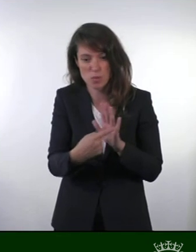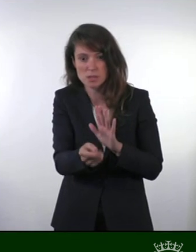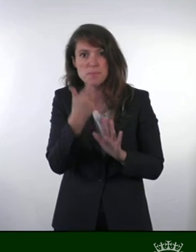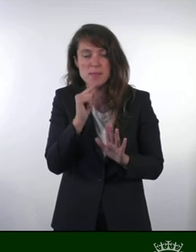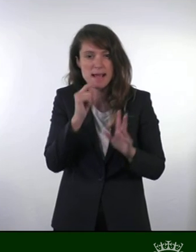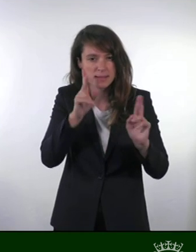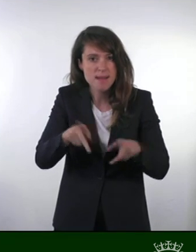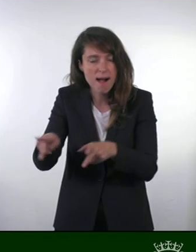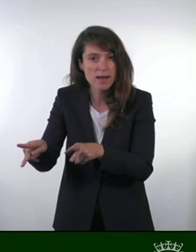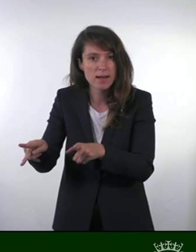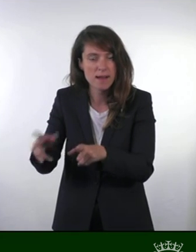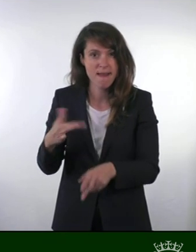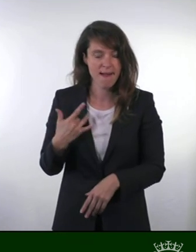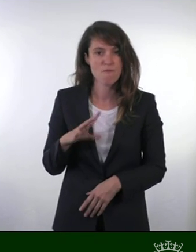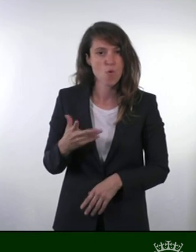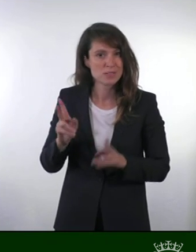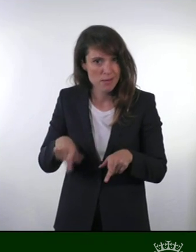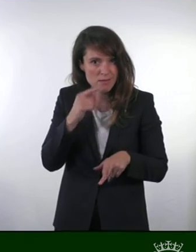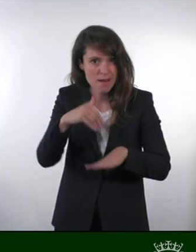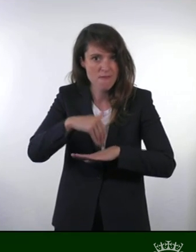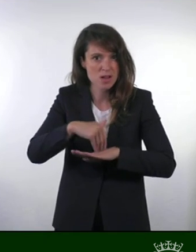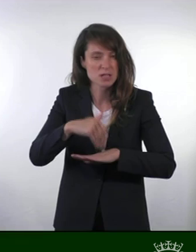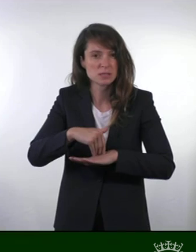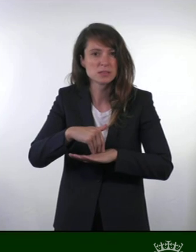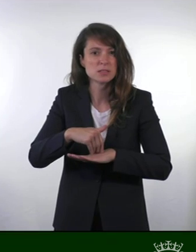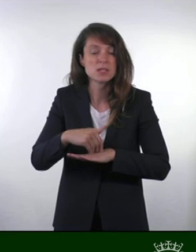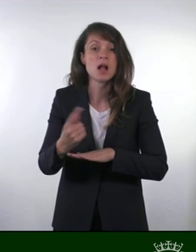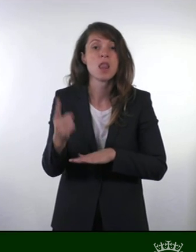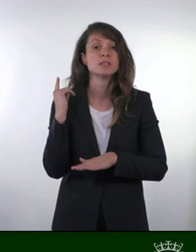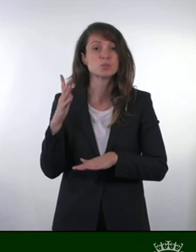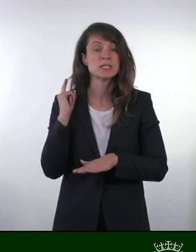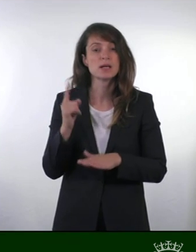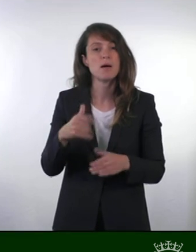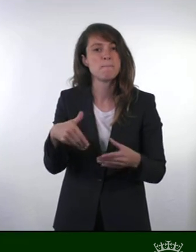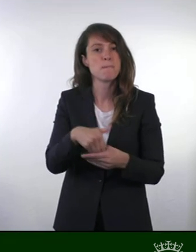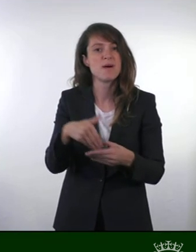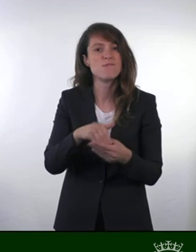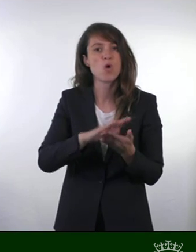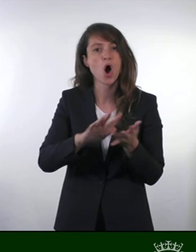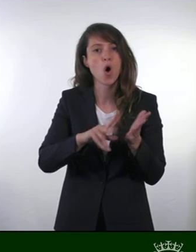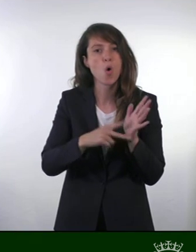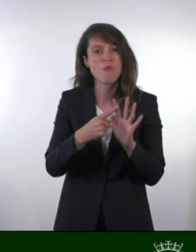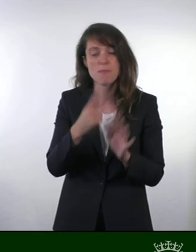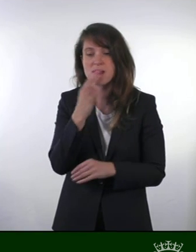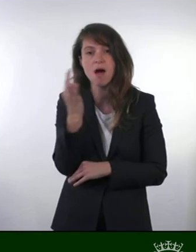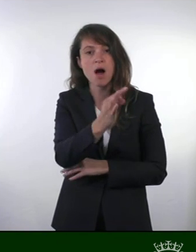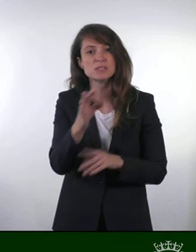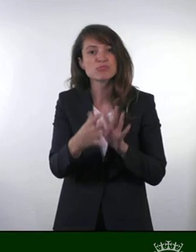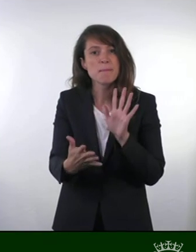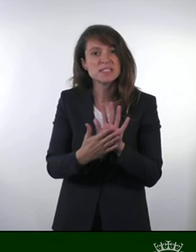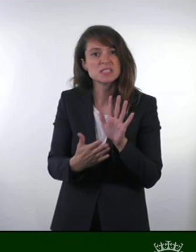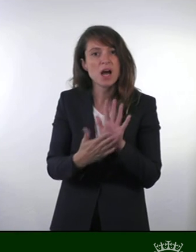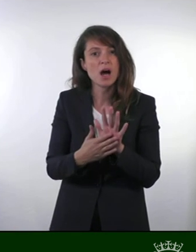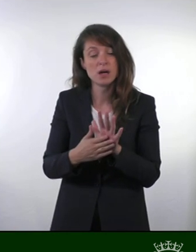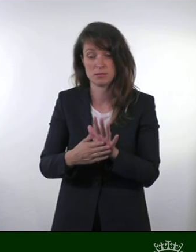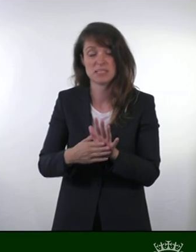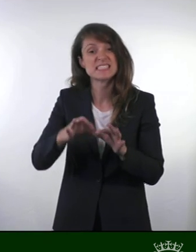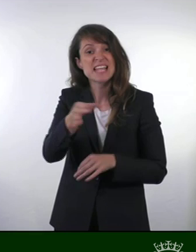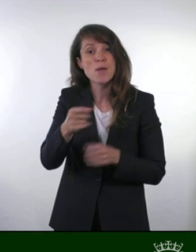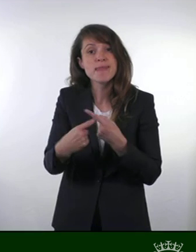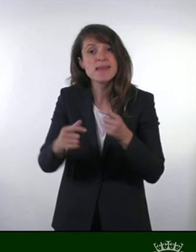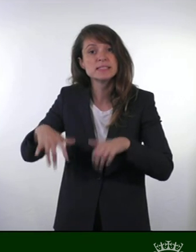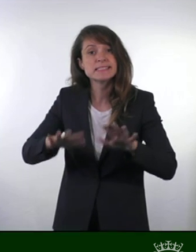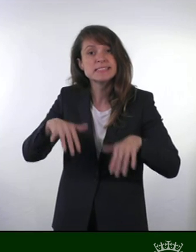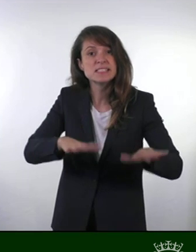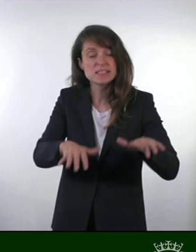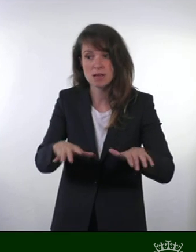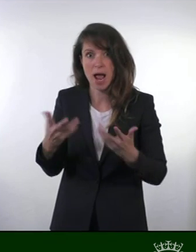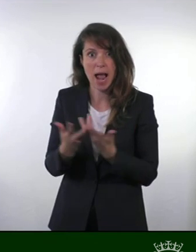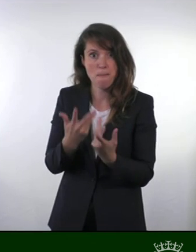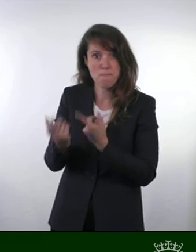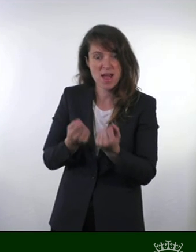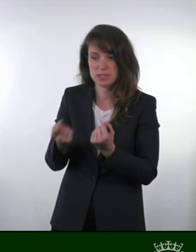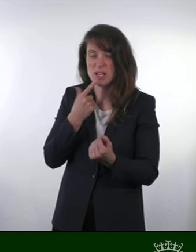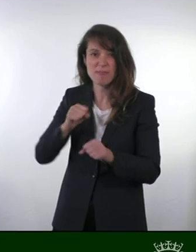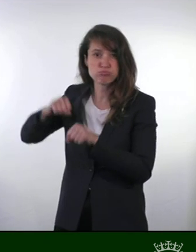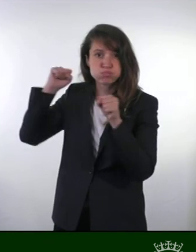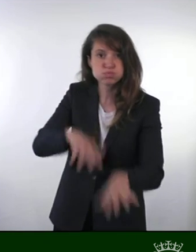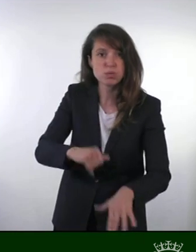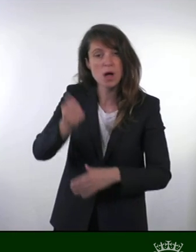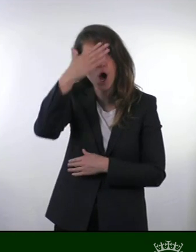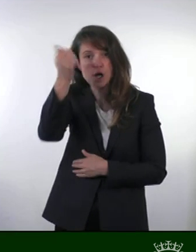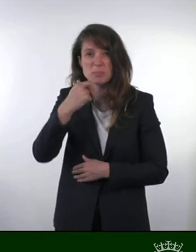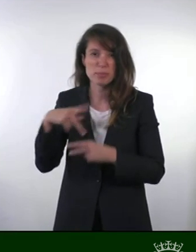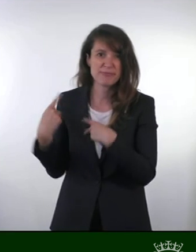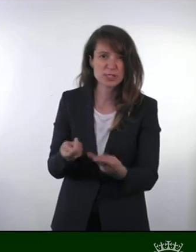For example, last week, my honourable Friend the Member for Hove asked the Prime Minister, “How can seaside towns be expected to cope with the likely influx of visitors to beaches and parks during the hot weather?”.